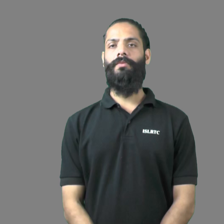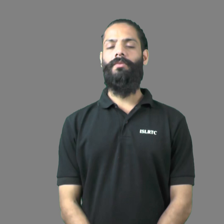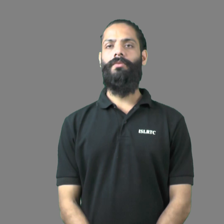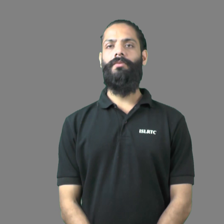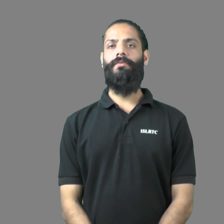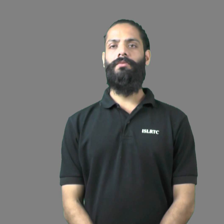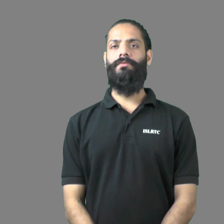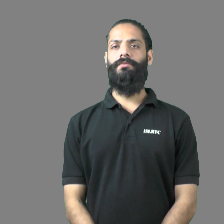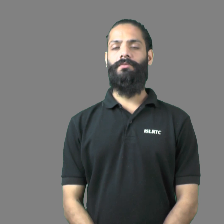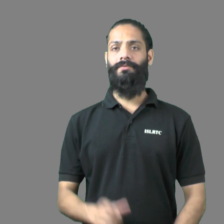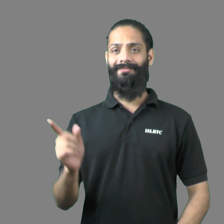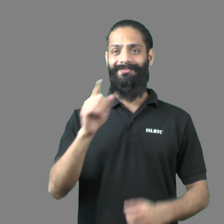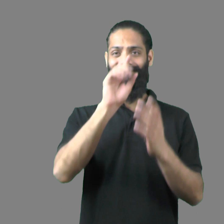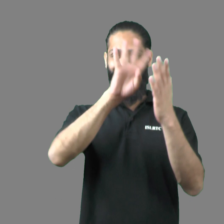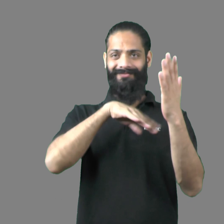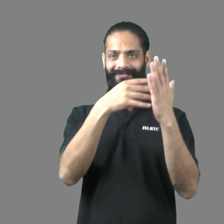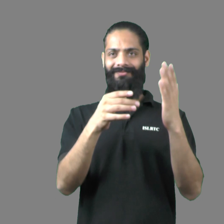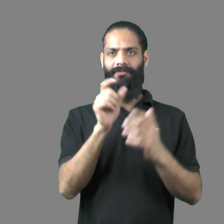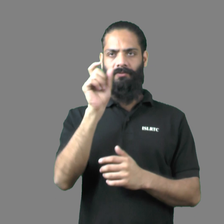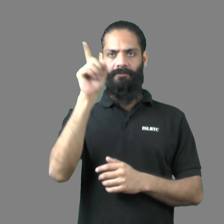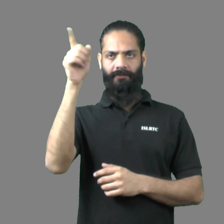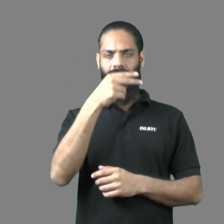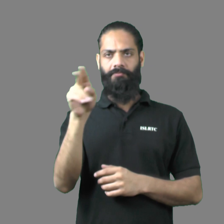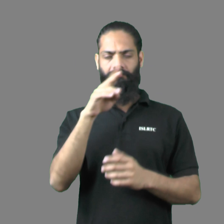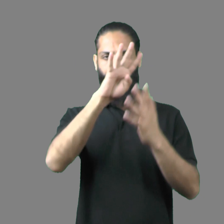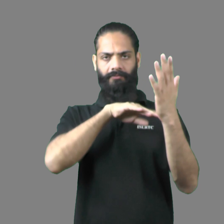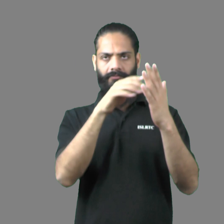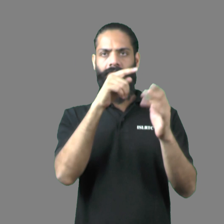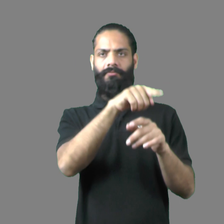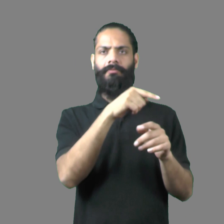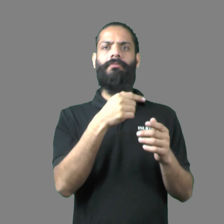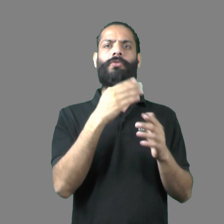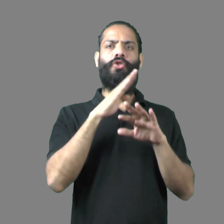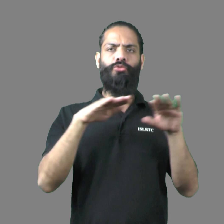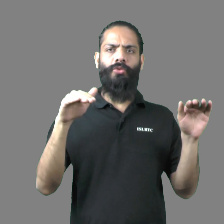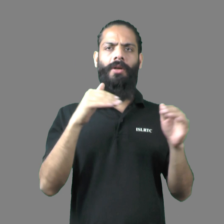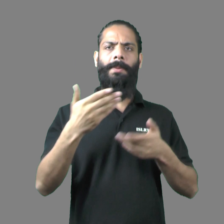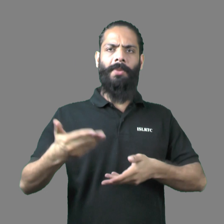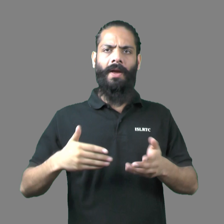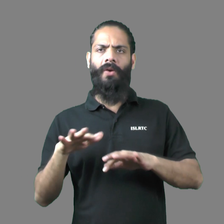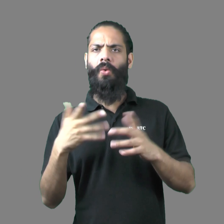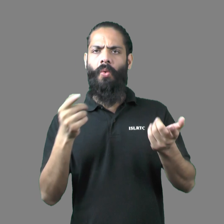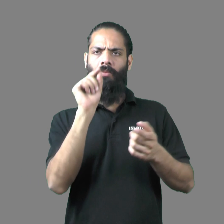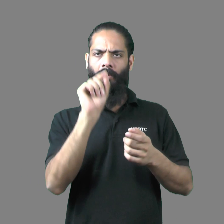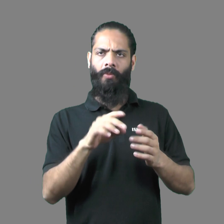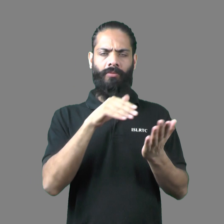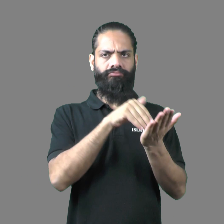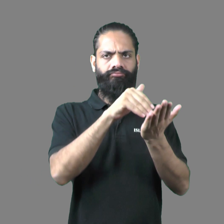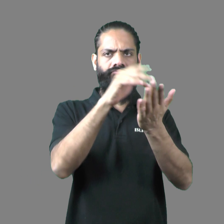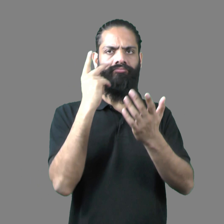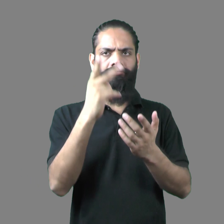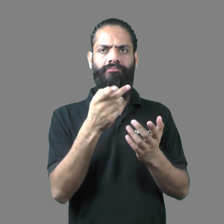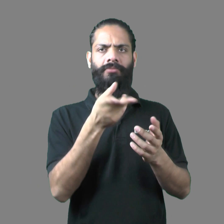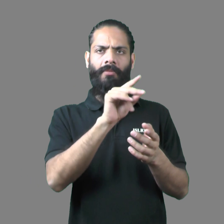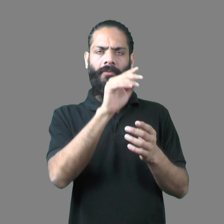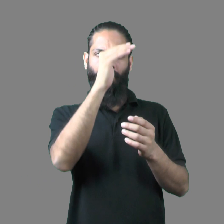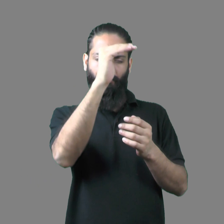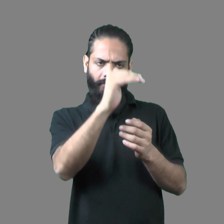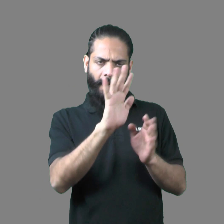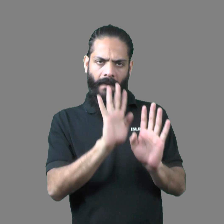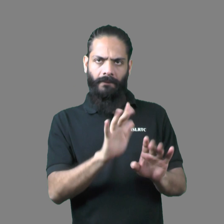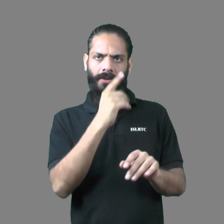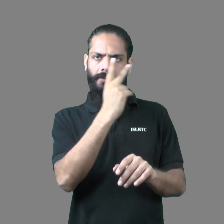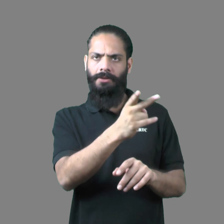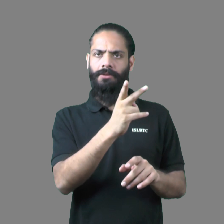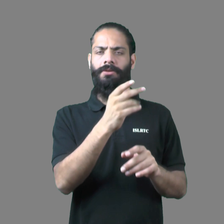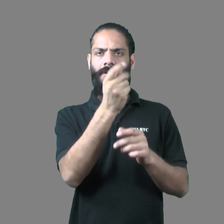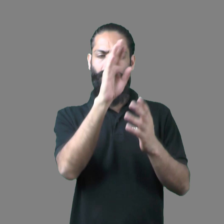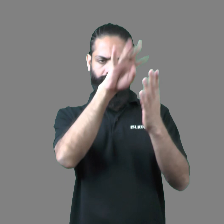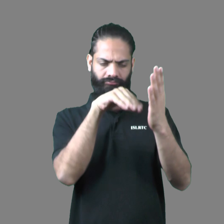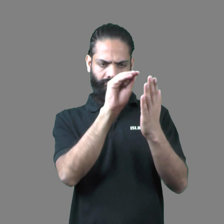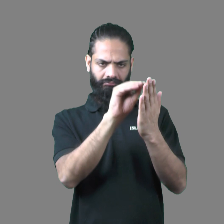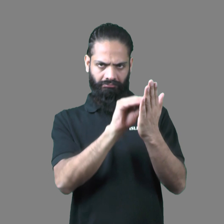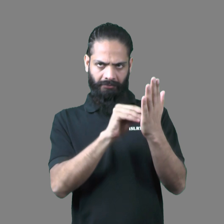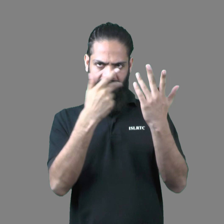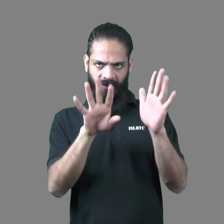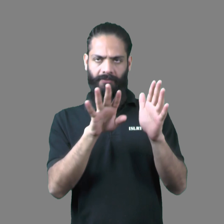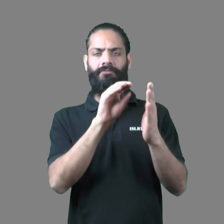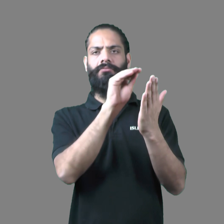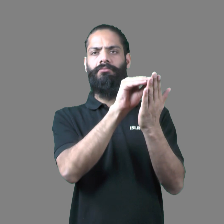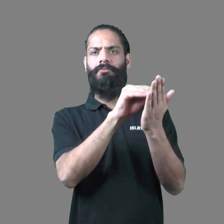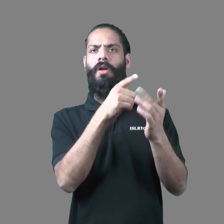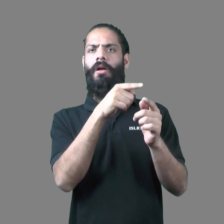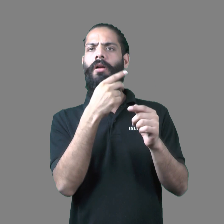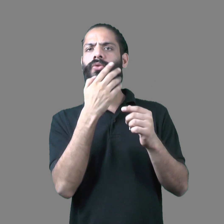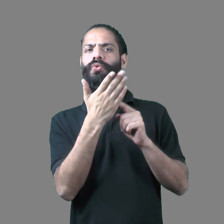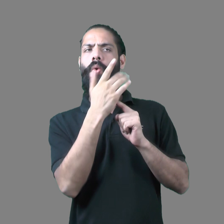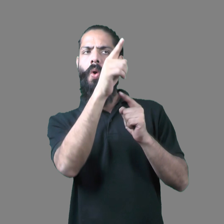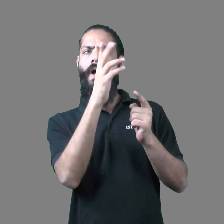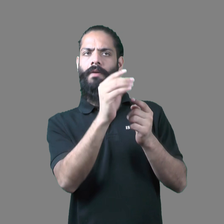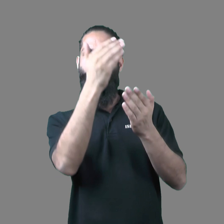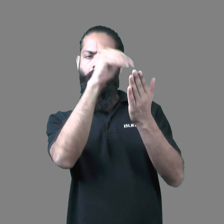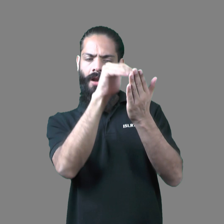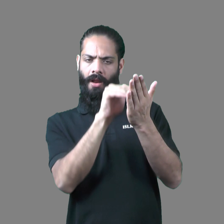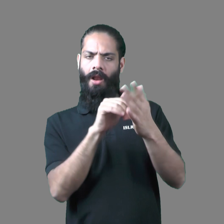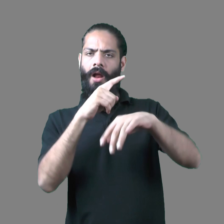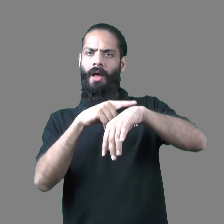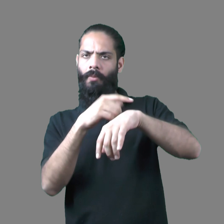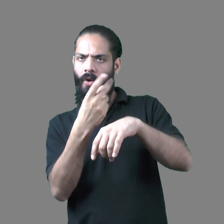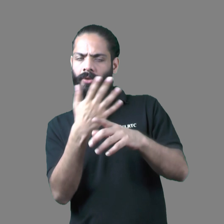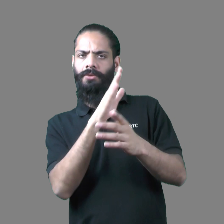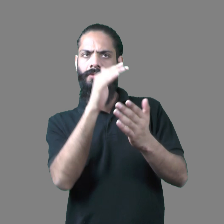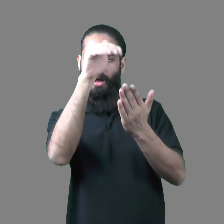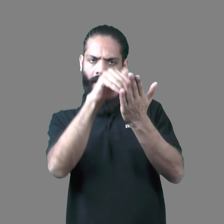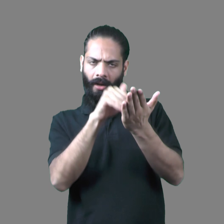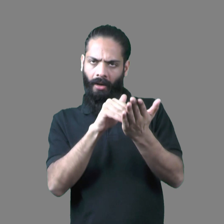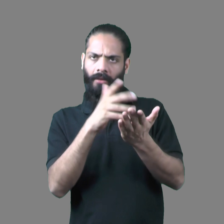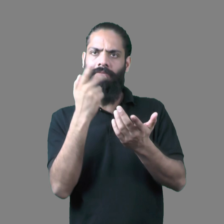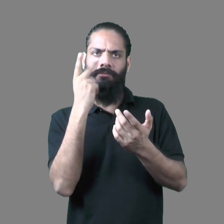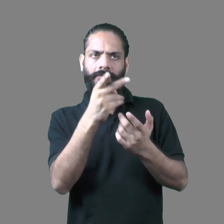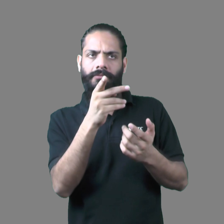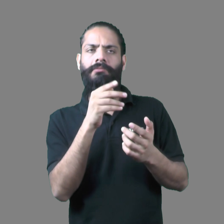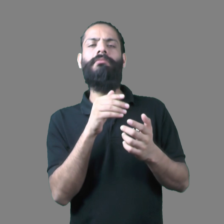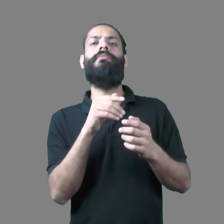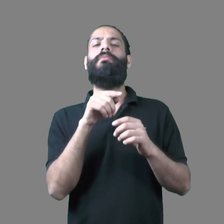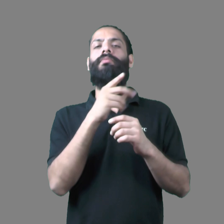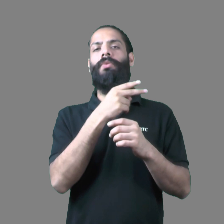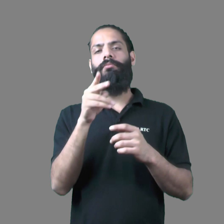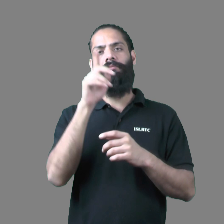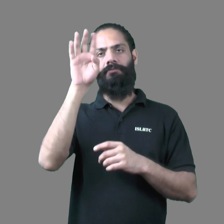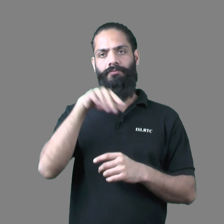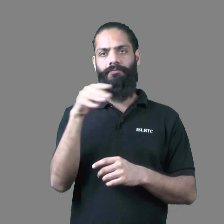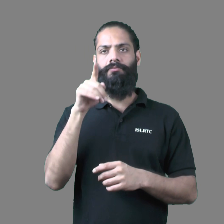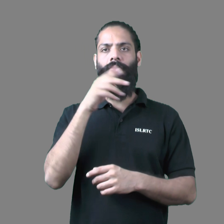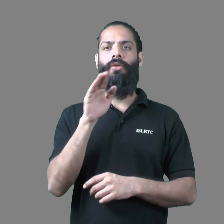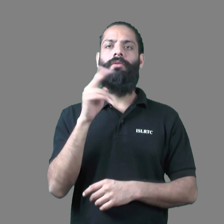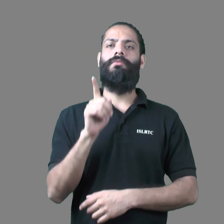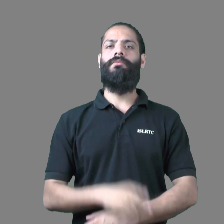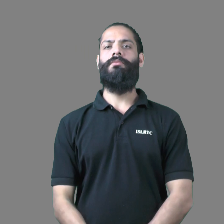Tally Sheet